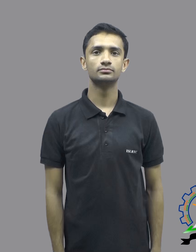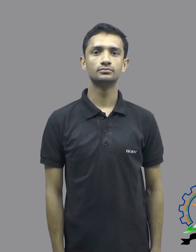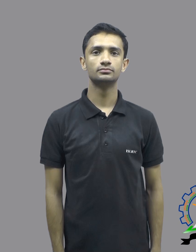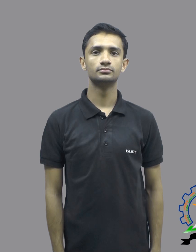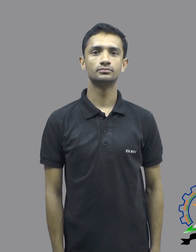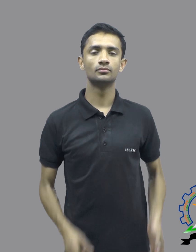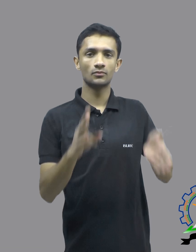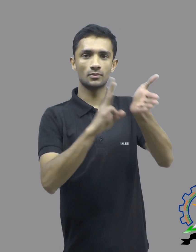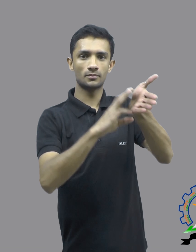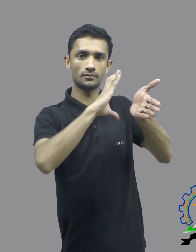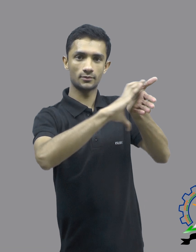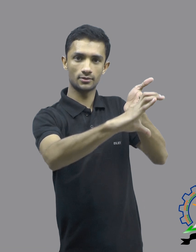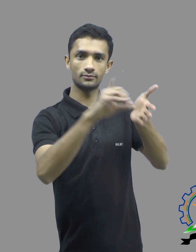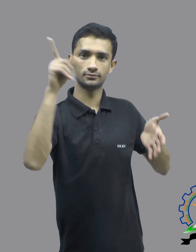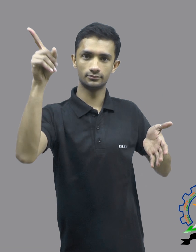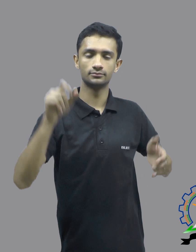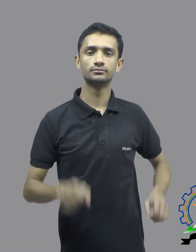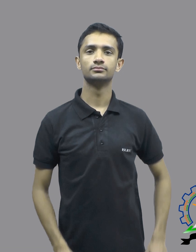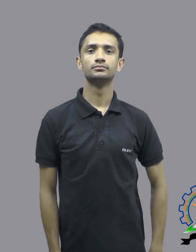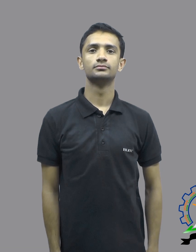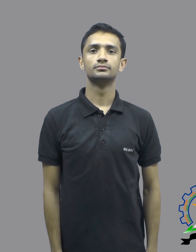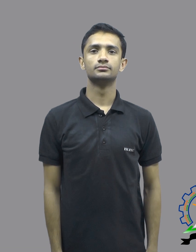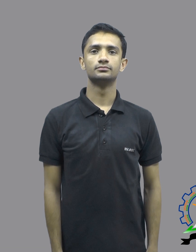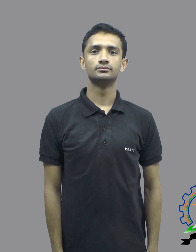Meghalaya